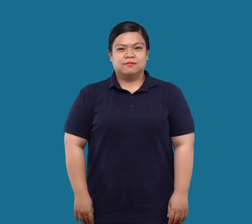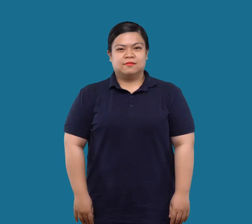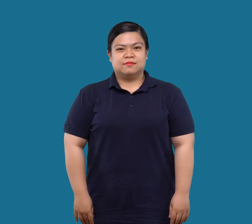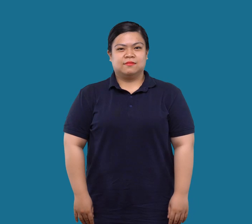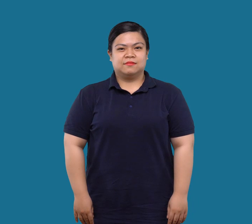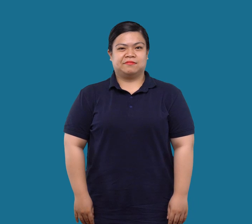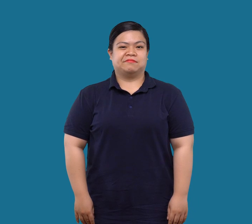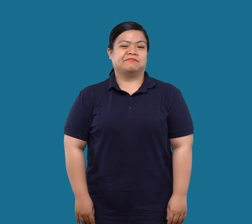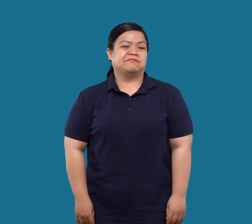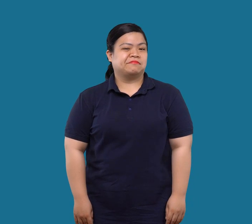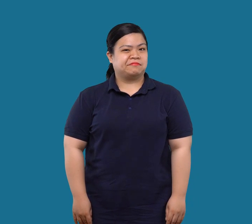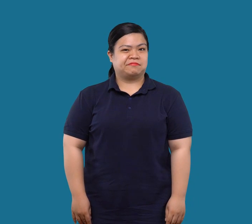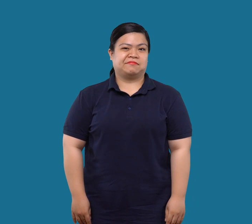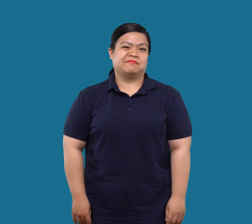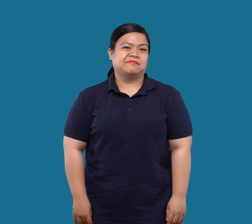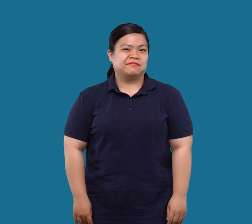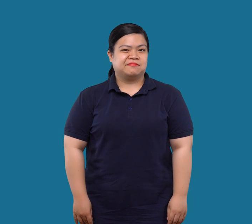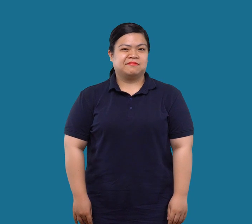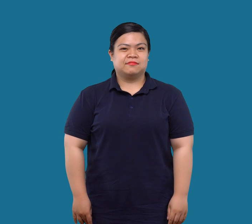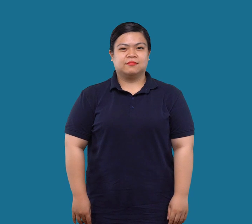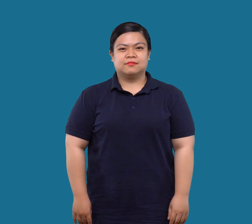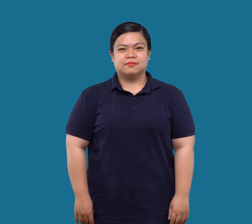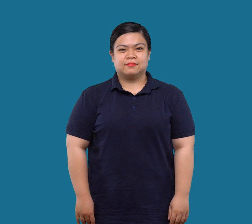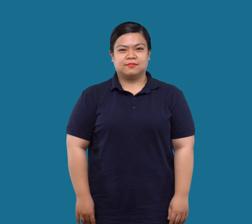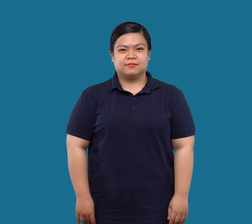thản nhiên